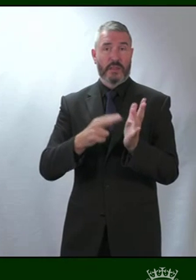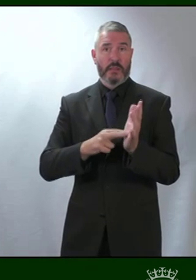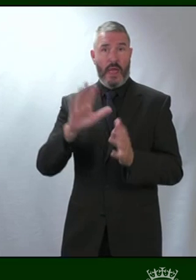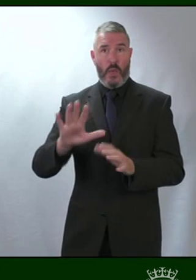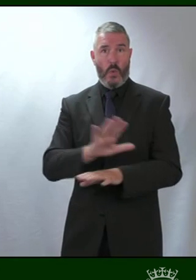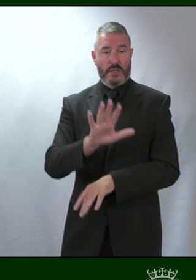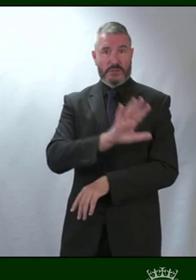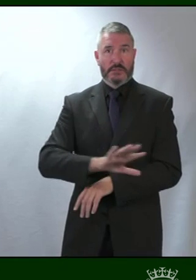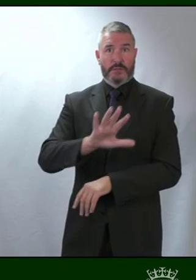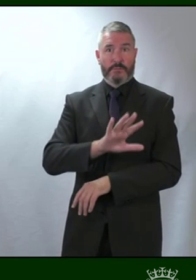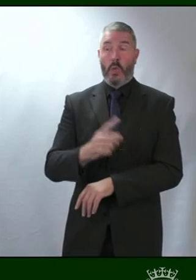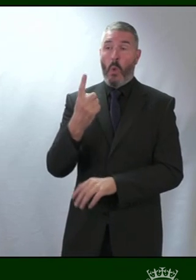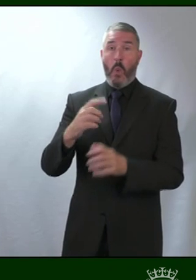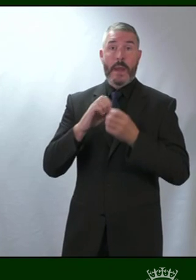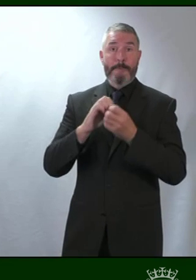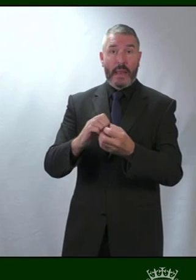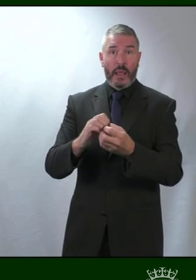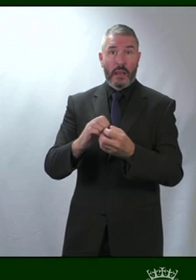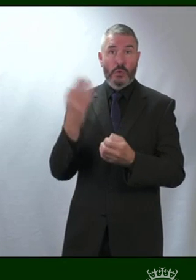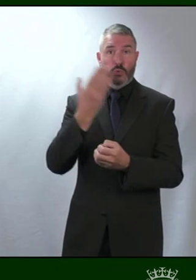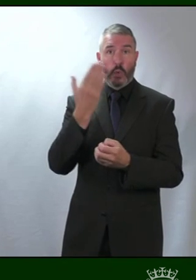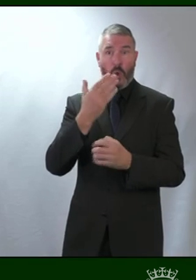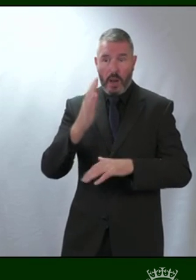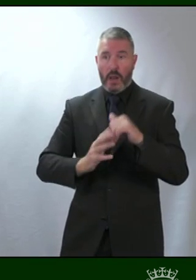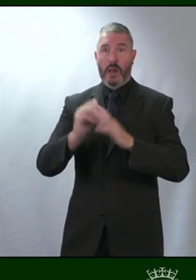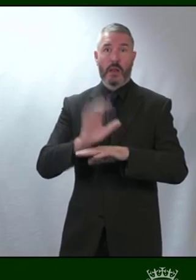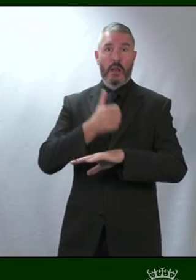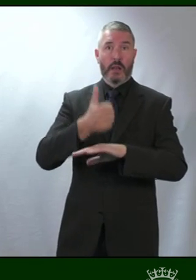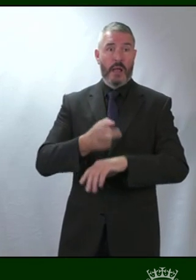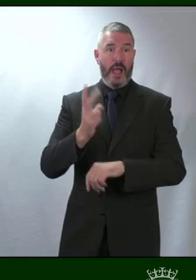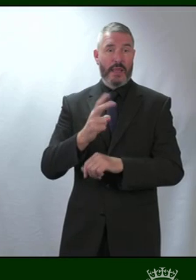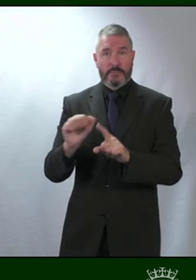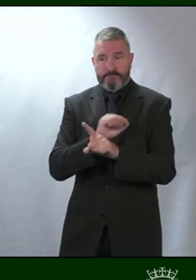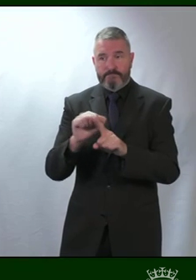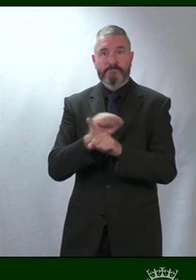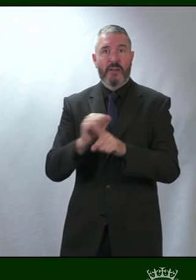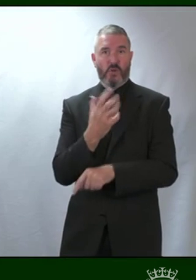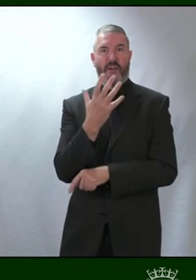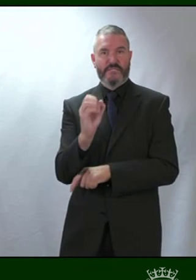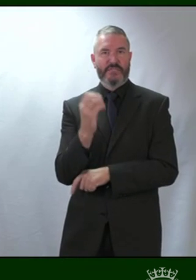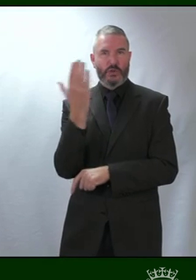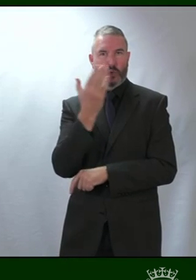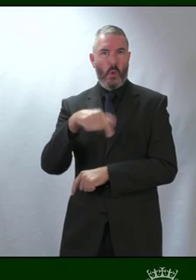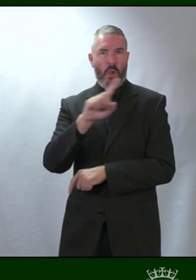I welcome the new £1 billion school rebuilding programme, which will help to refurbish 50 schools from next year.